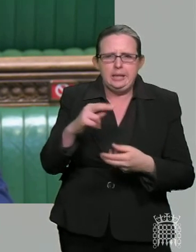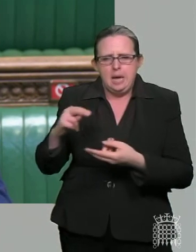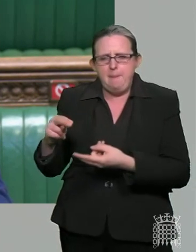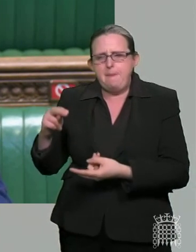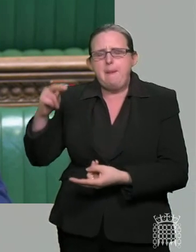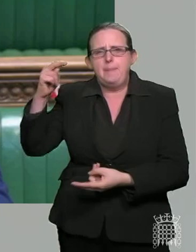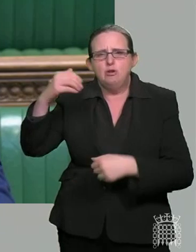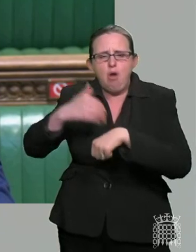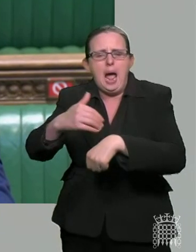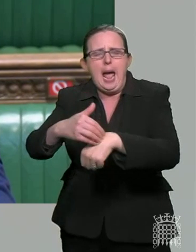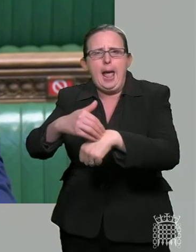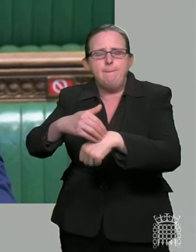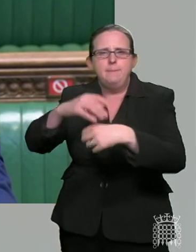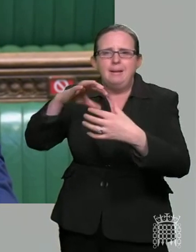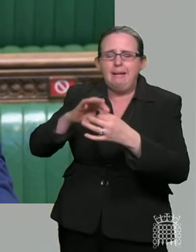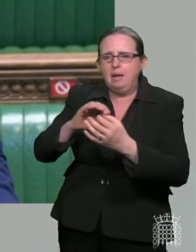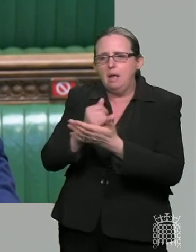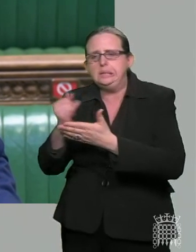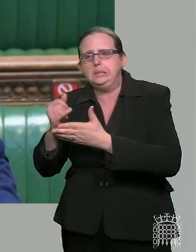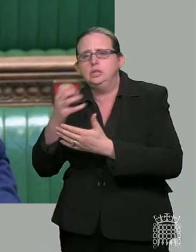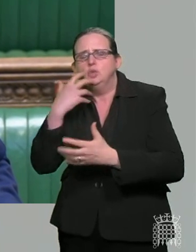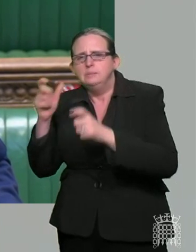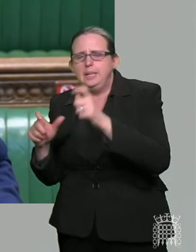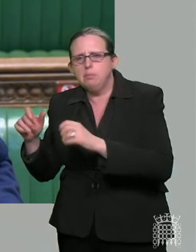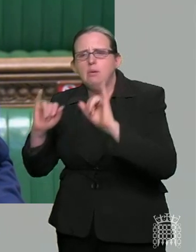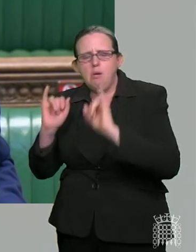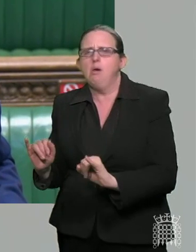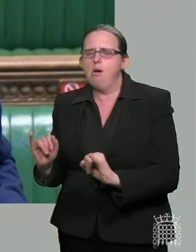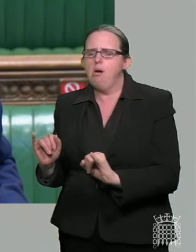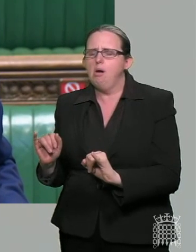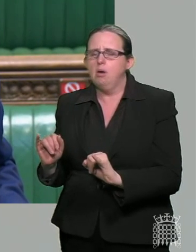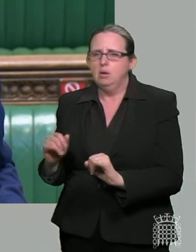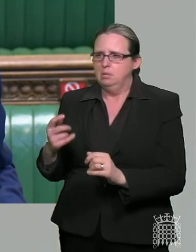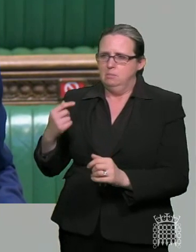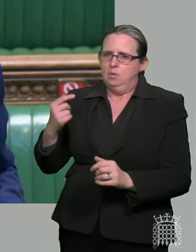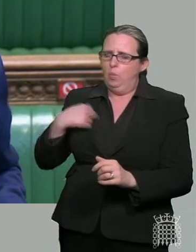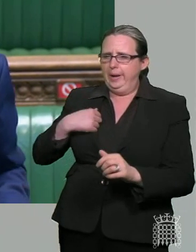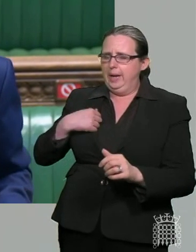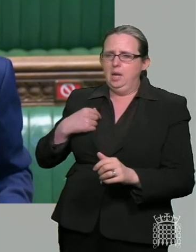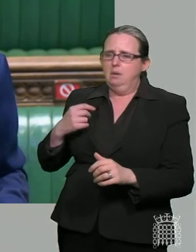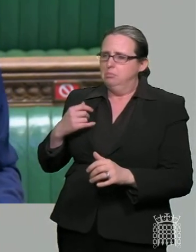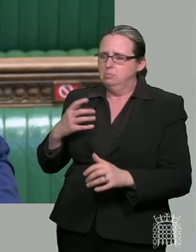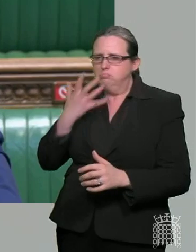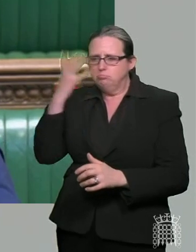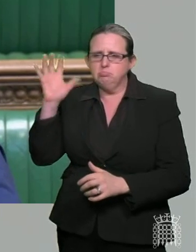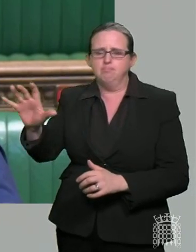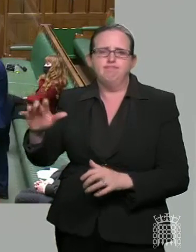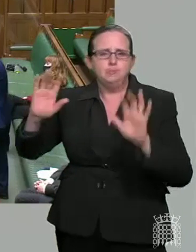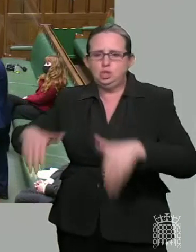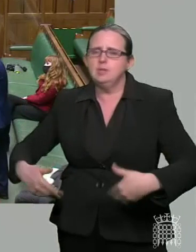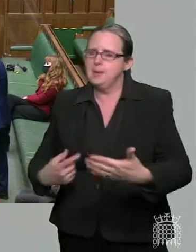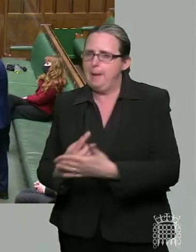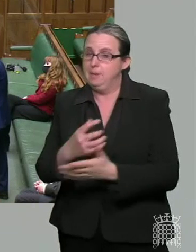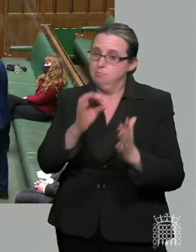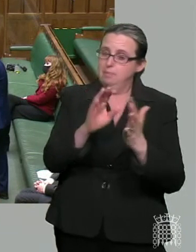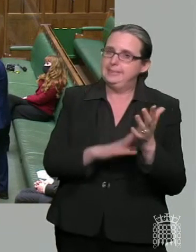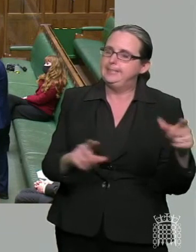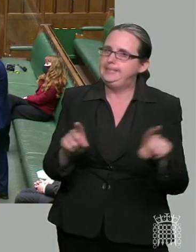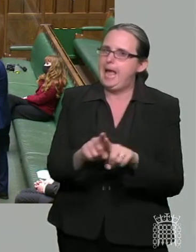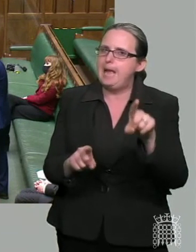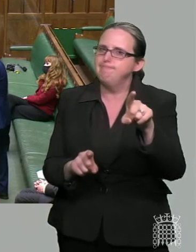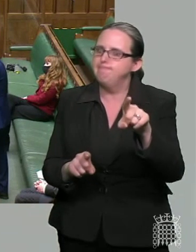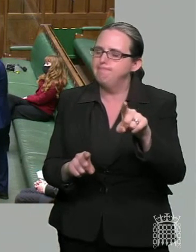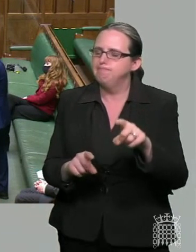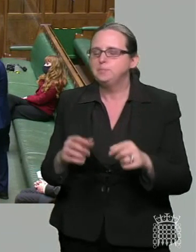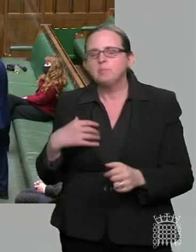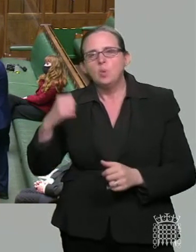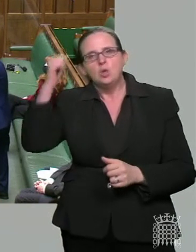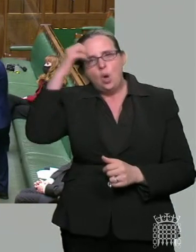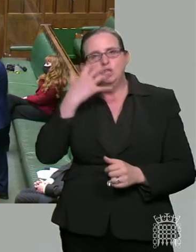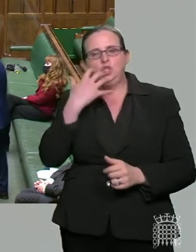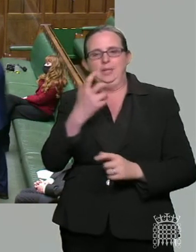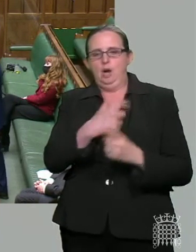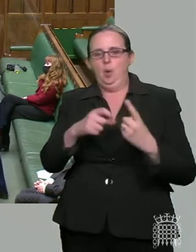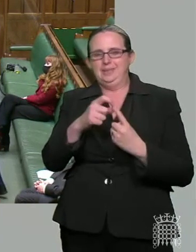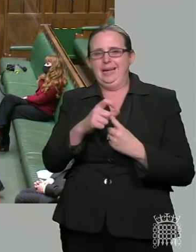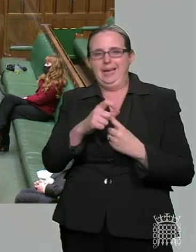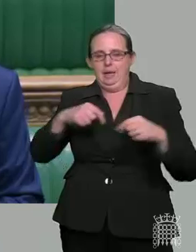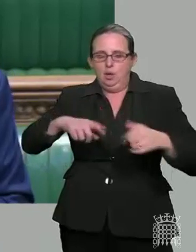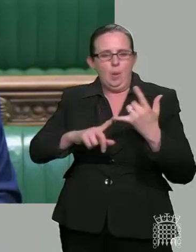I know that the Government are working on this, and both the Prime Minister and I have condemned these antisemitic attacks and violence, but across this House we all know that Jewish communities remain very anxious.